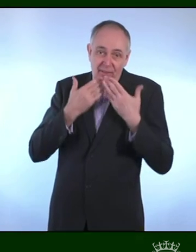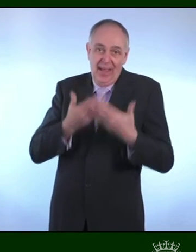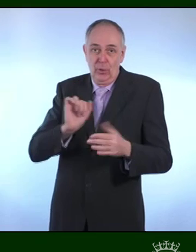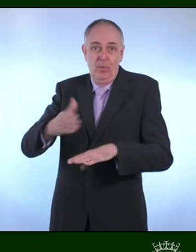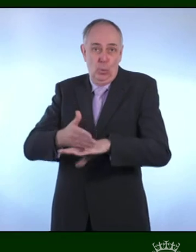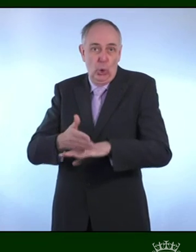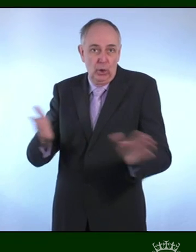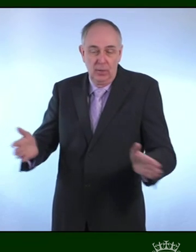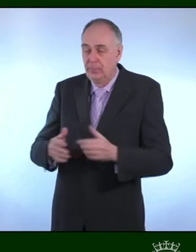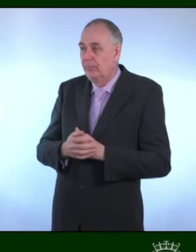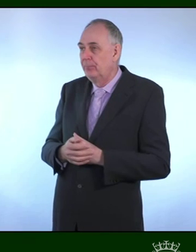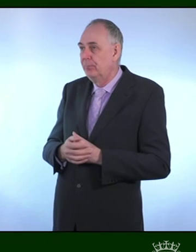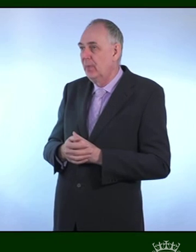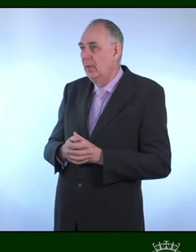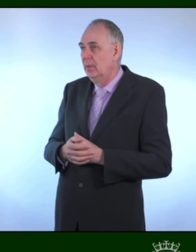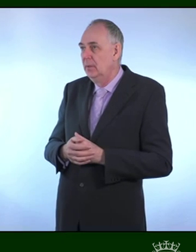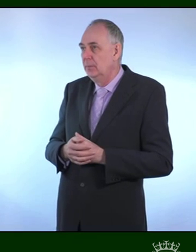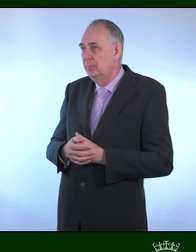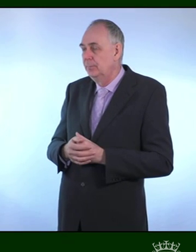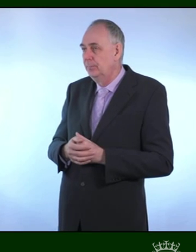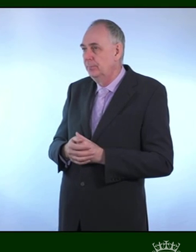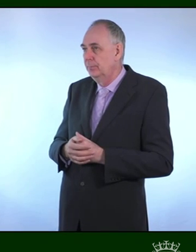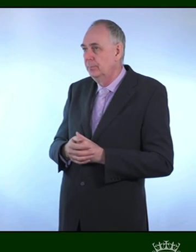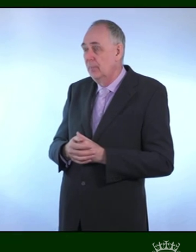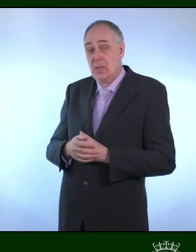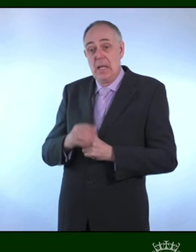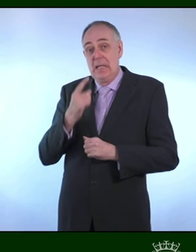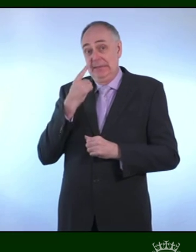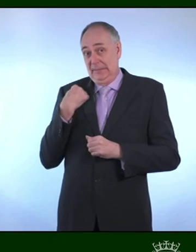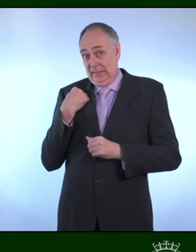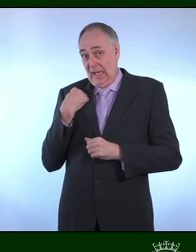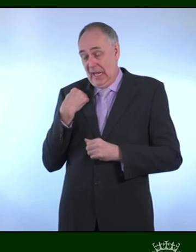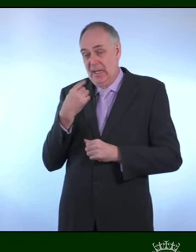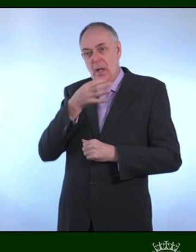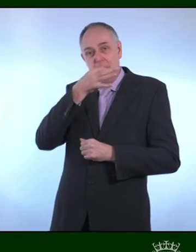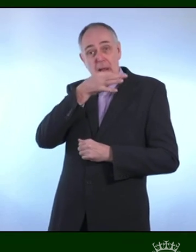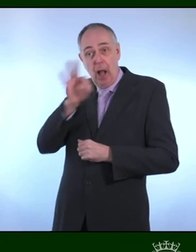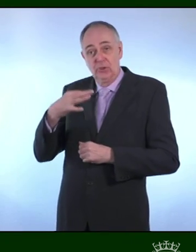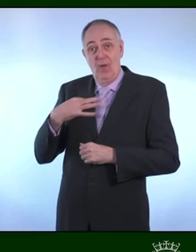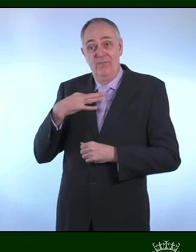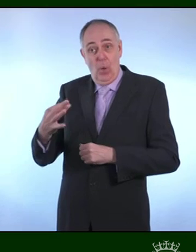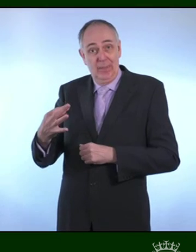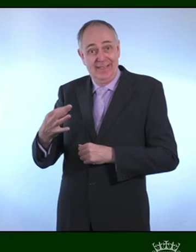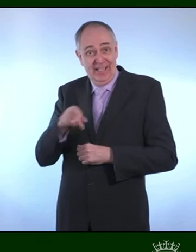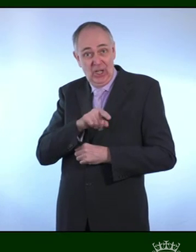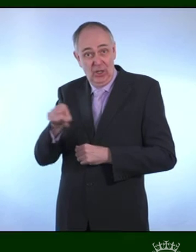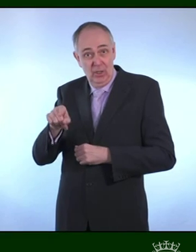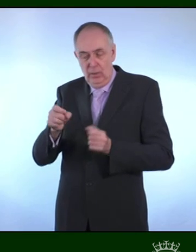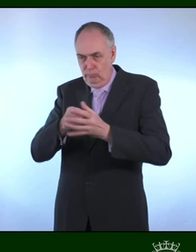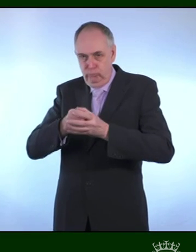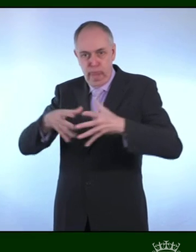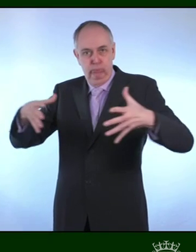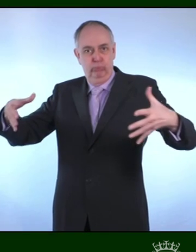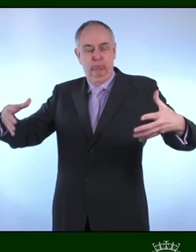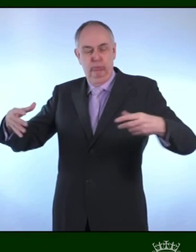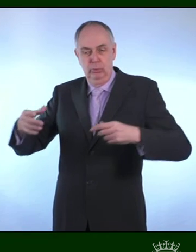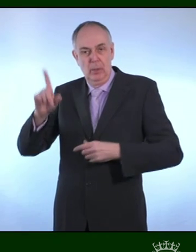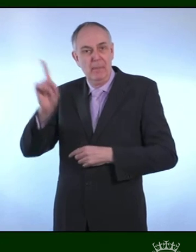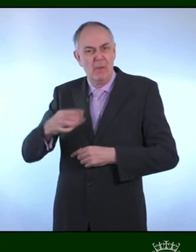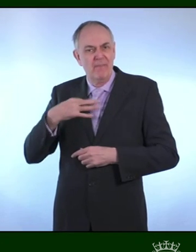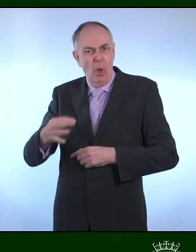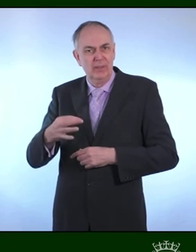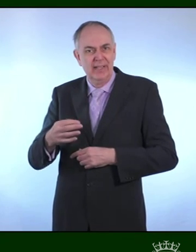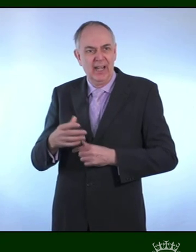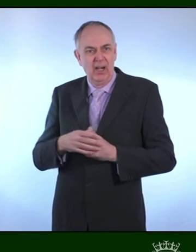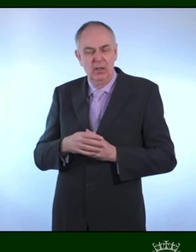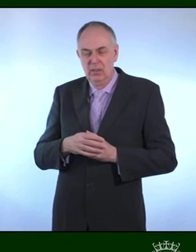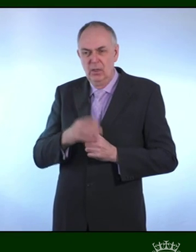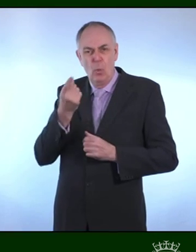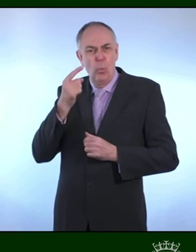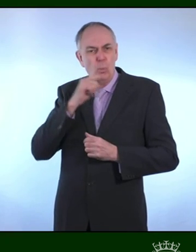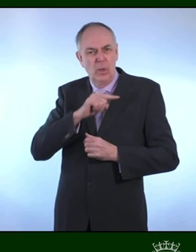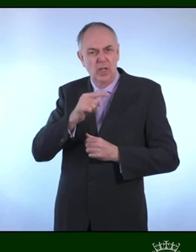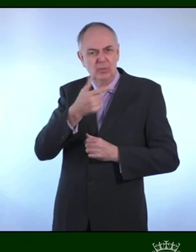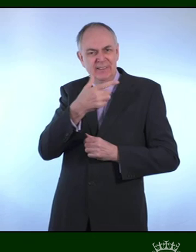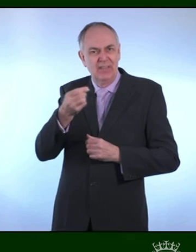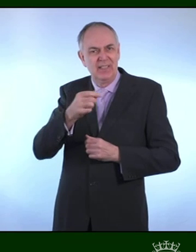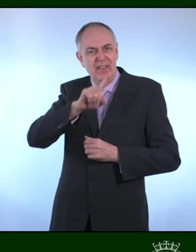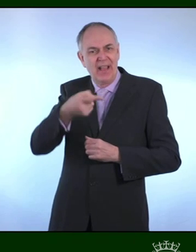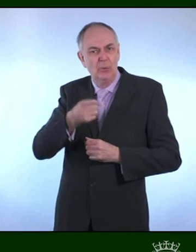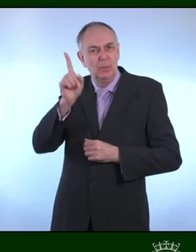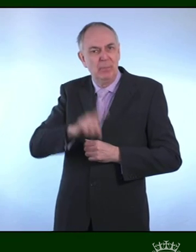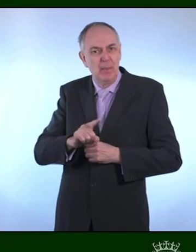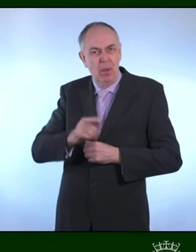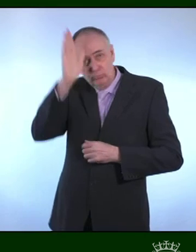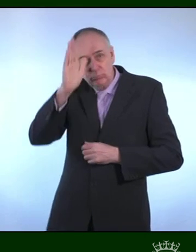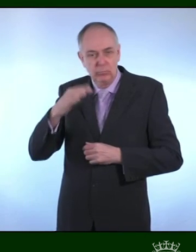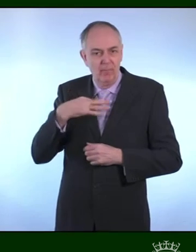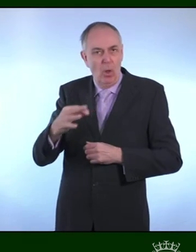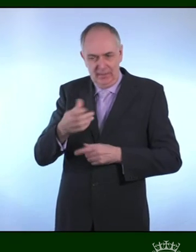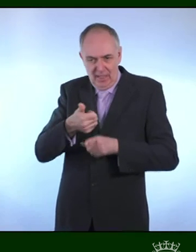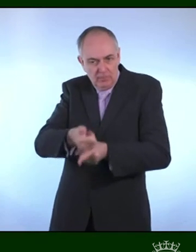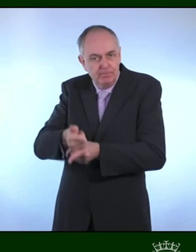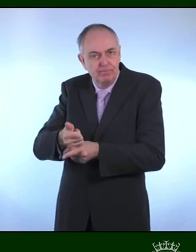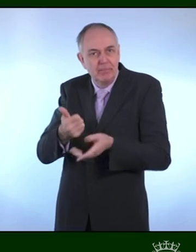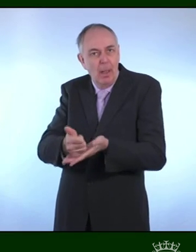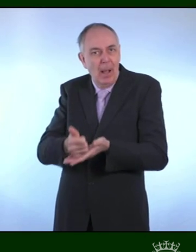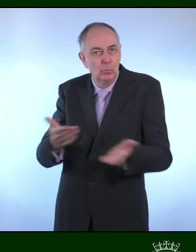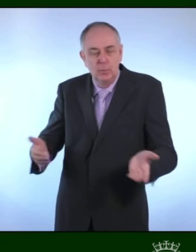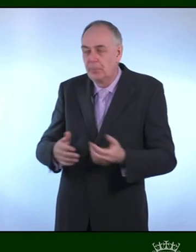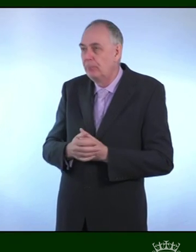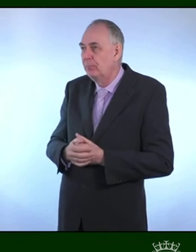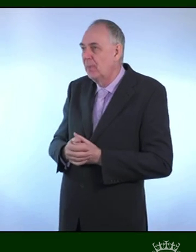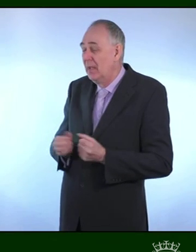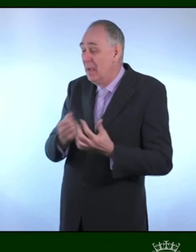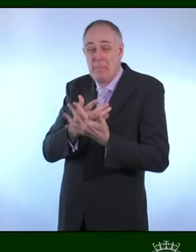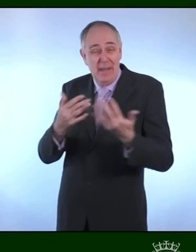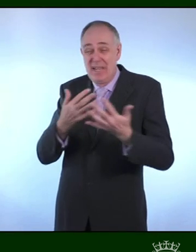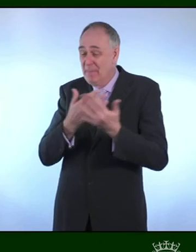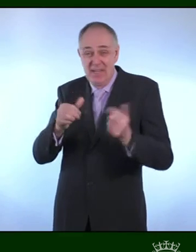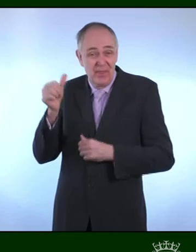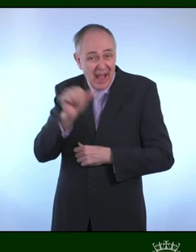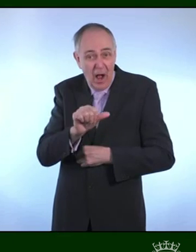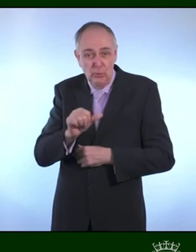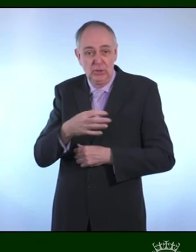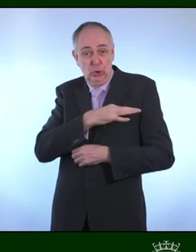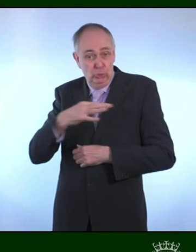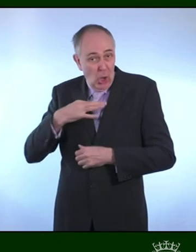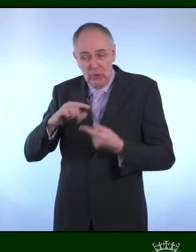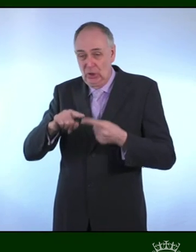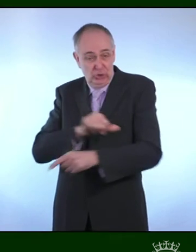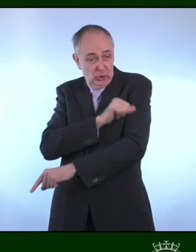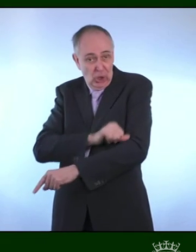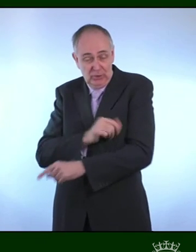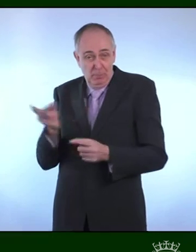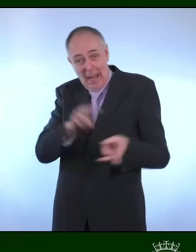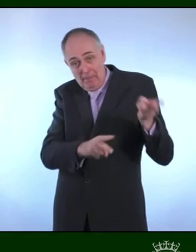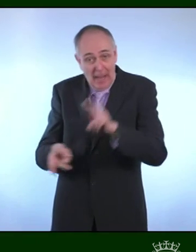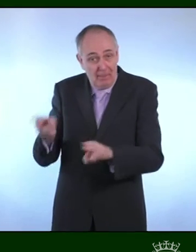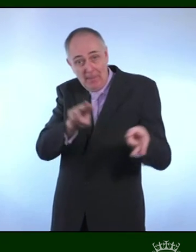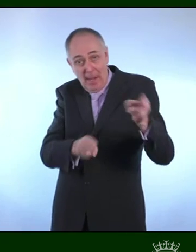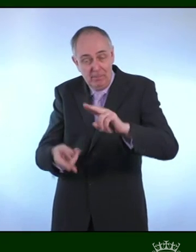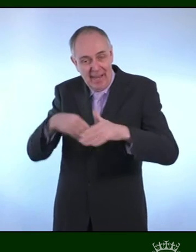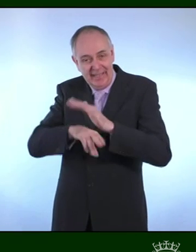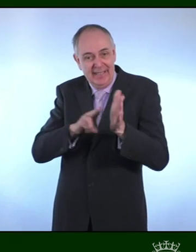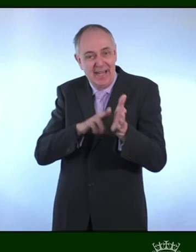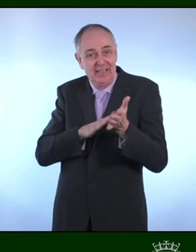Just since yesterday, when we asked for volunteers to come forward, we have seen a huge number of people—170,000—asking to volunteer to do whatever they can to support, and tens of thousands of doctors and nurses are coming back to our fantastic NHS.